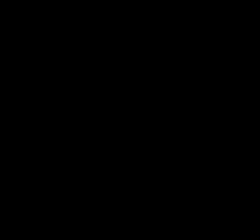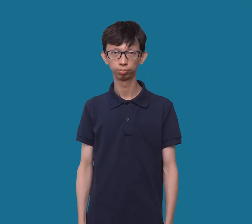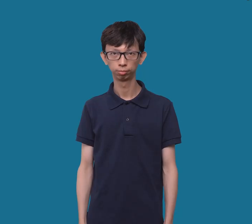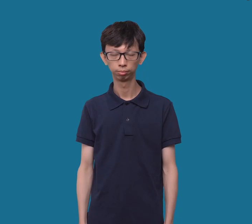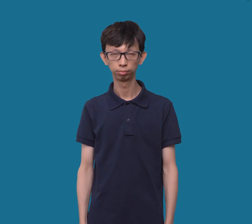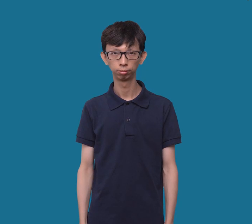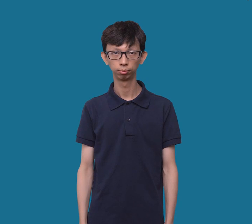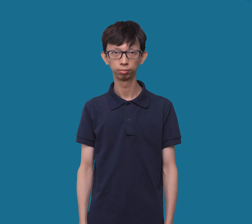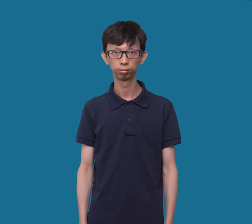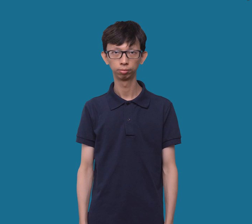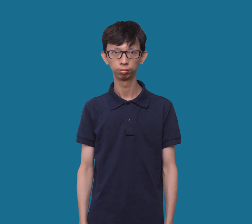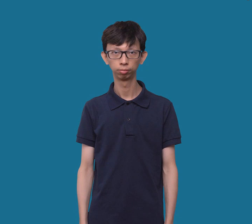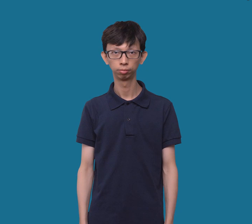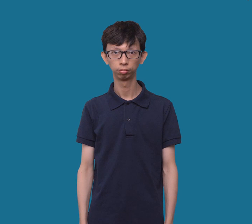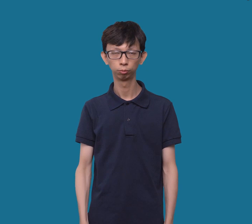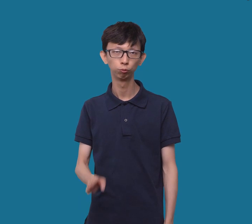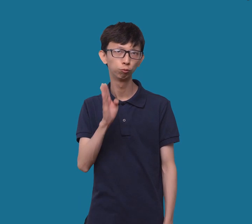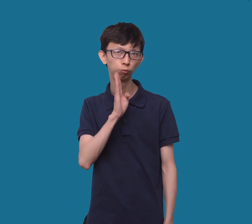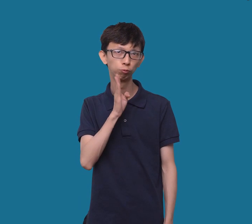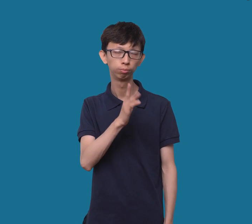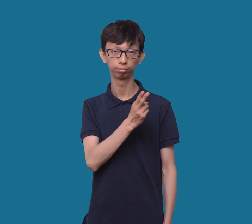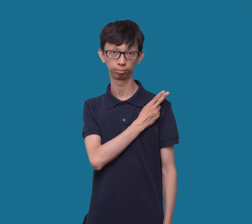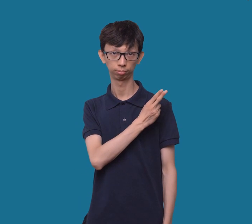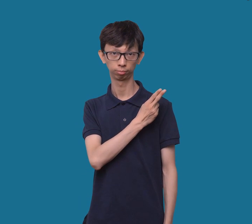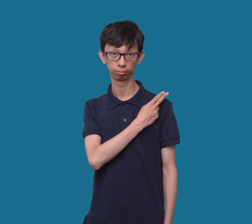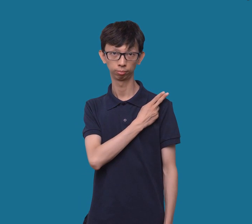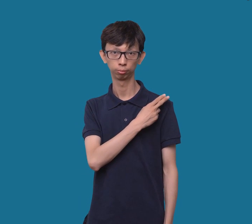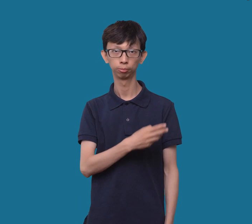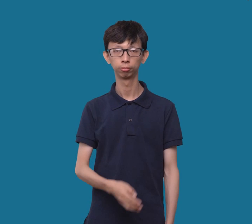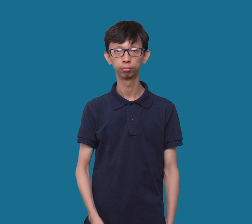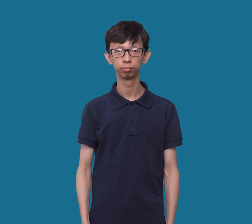vệ sinh cá nhân